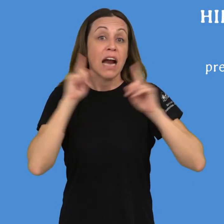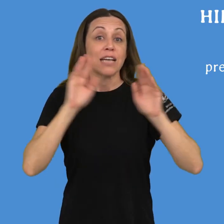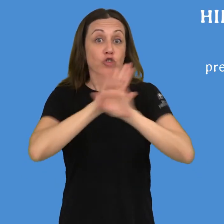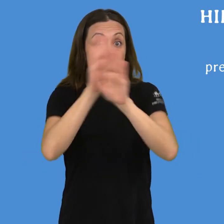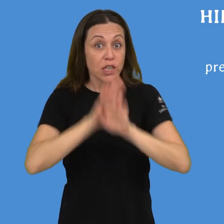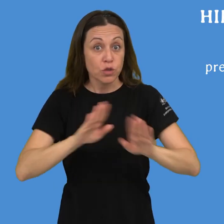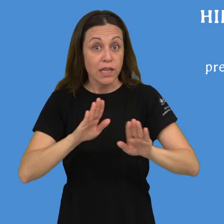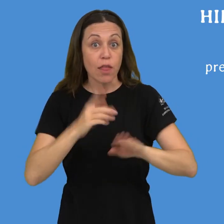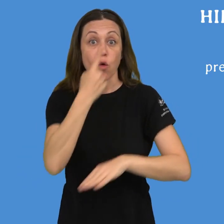resultado